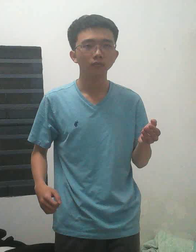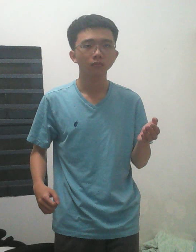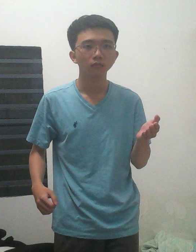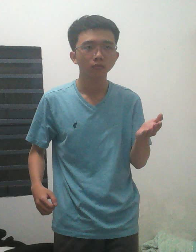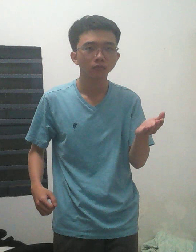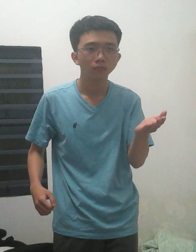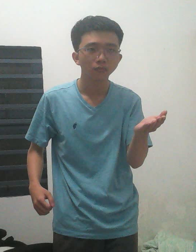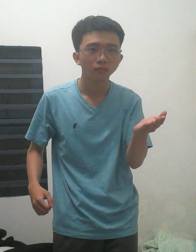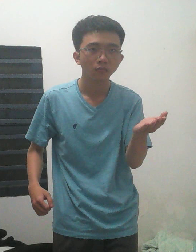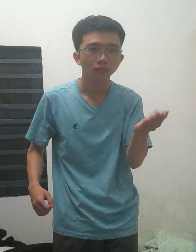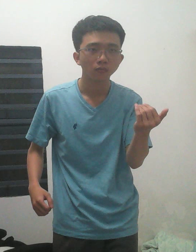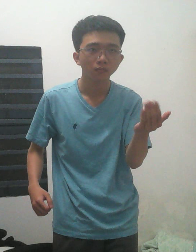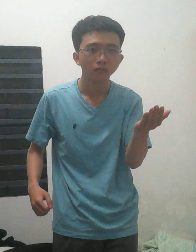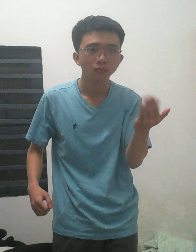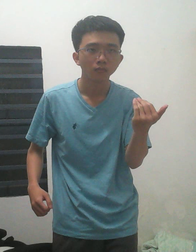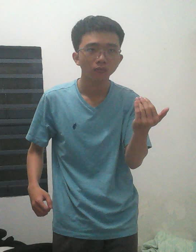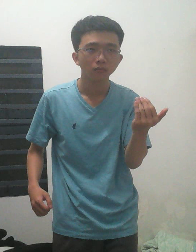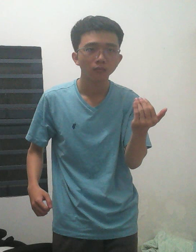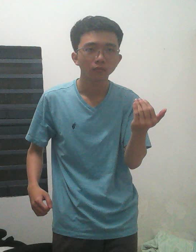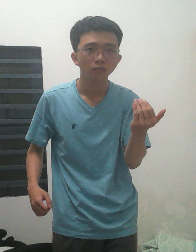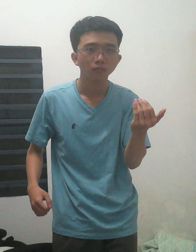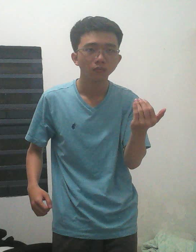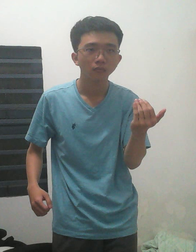yeu cau